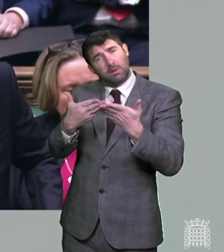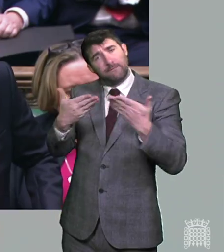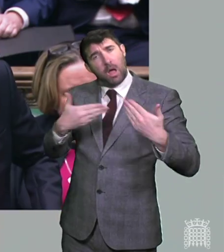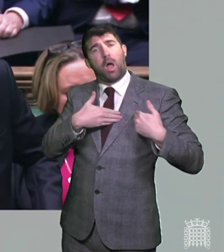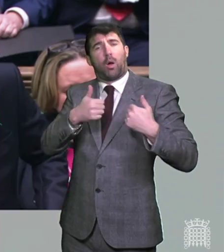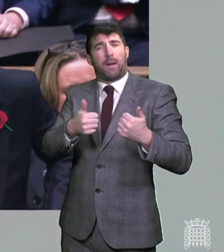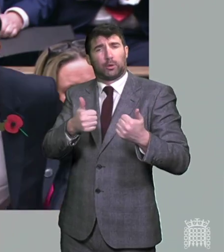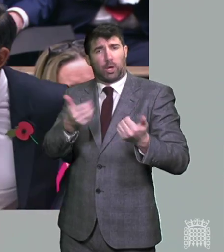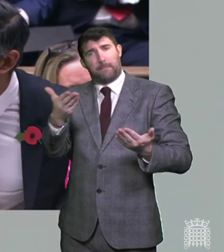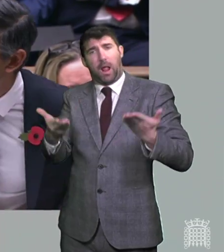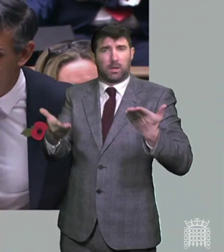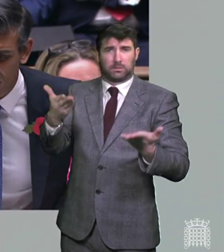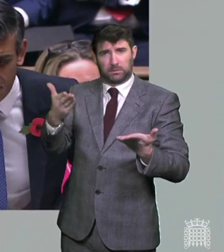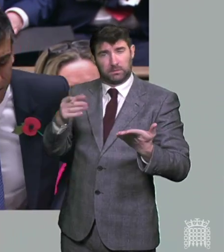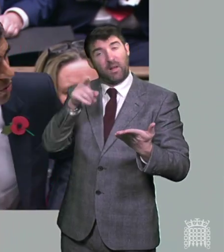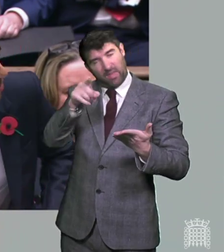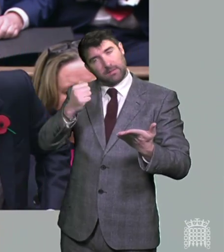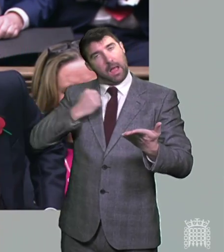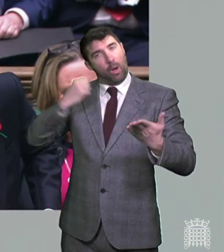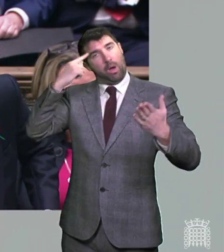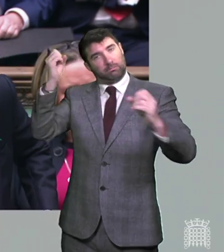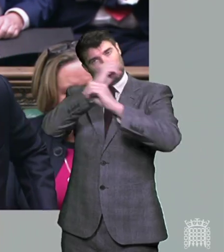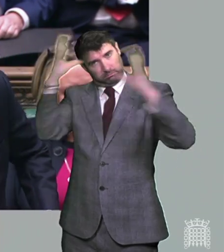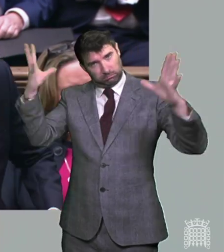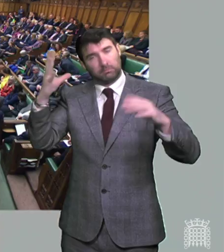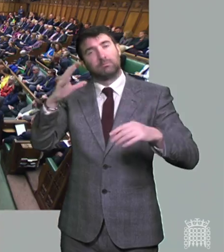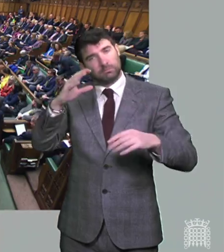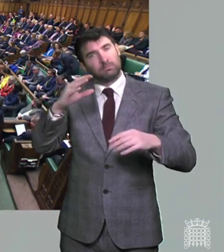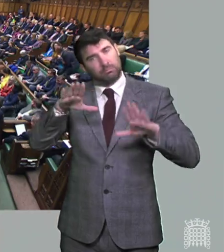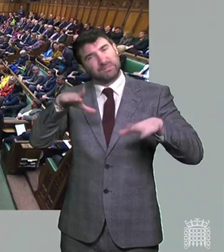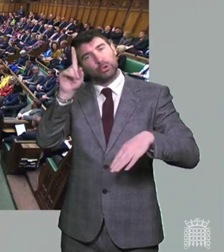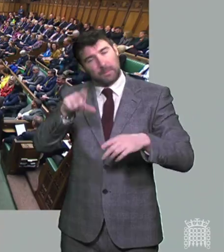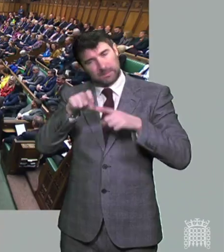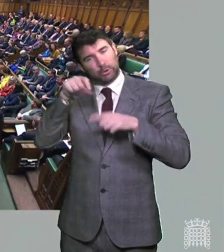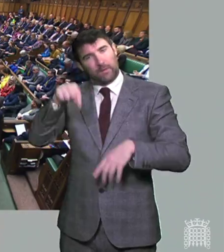That is the way to restore trust, and that is what my honourable Friend’s constituents and the British people deserve.